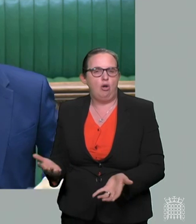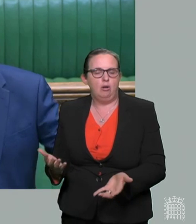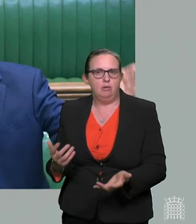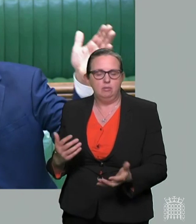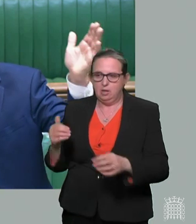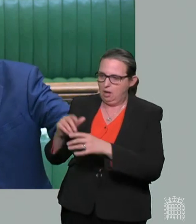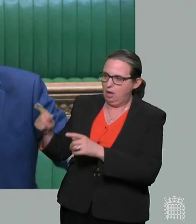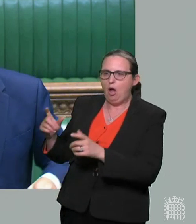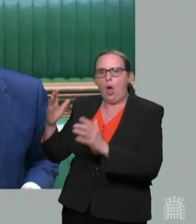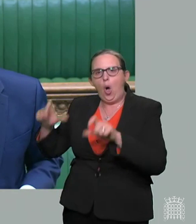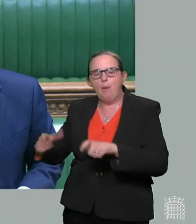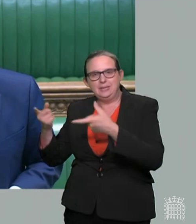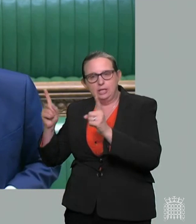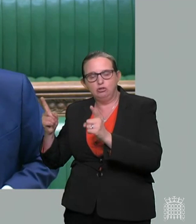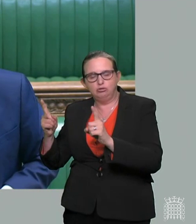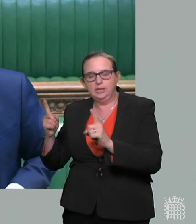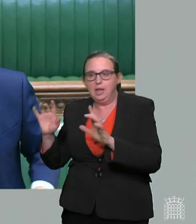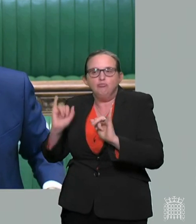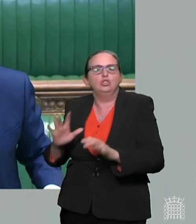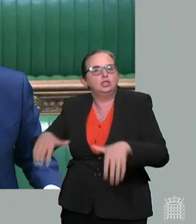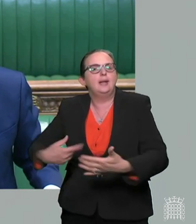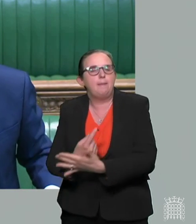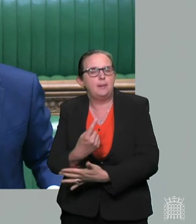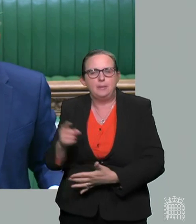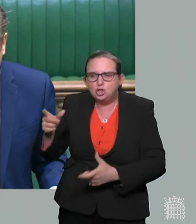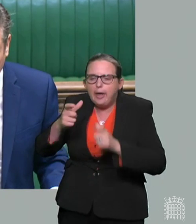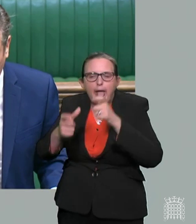The whole country knows it and the Prime Minister’s own MPs know it.